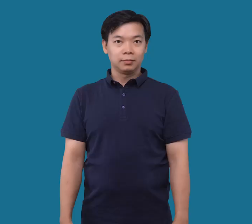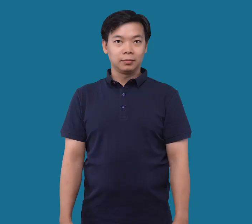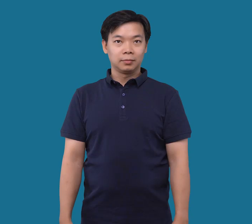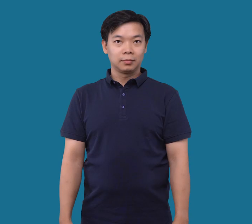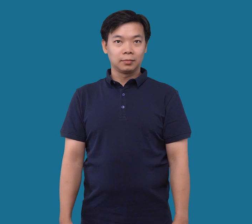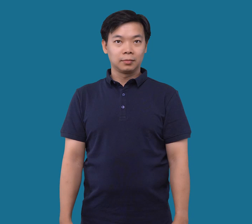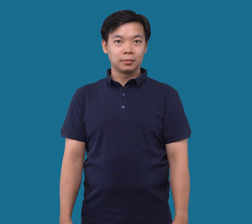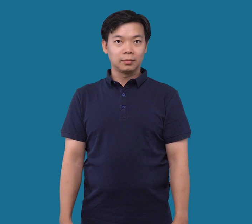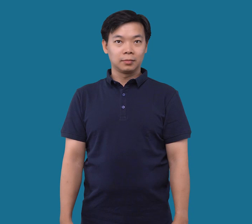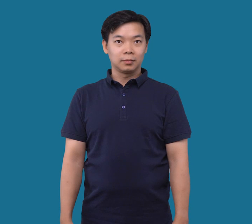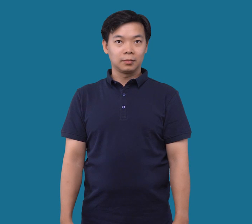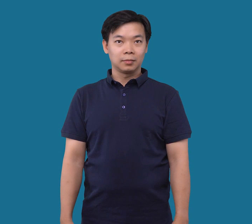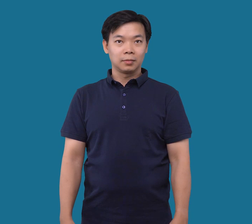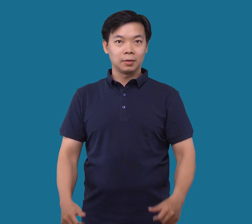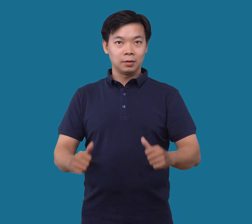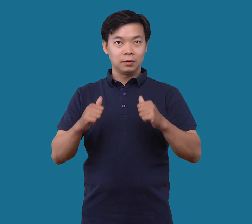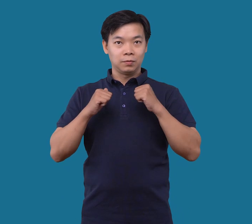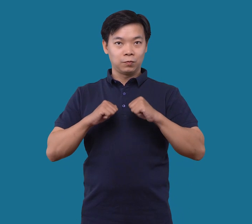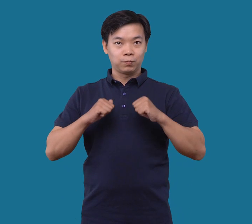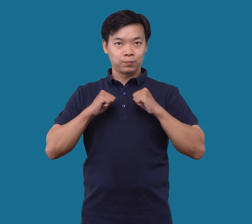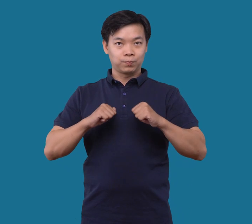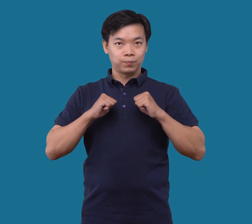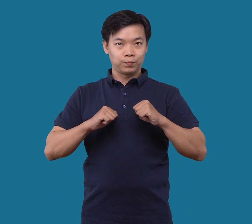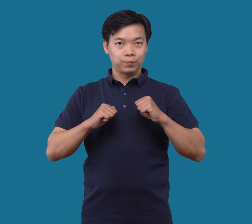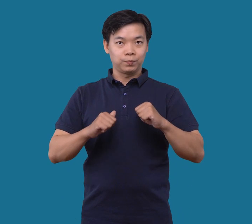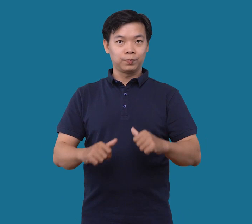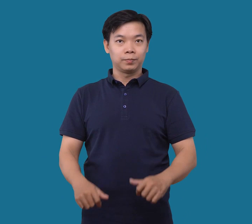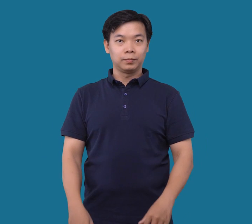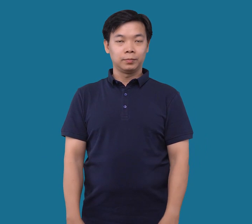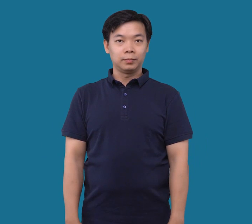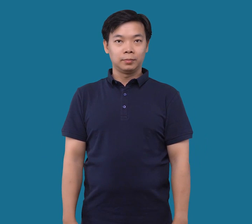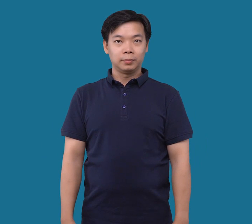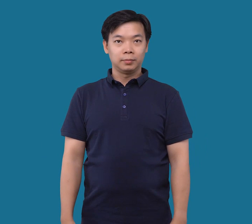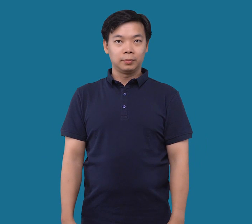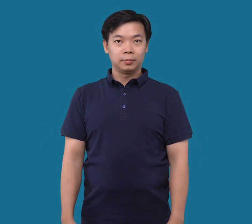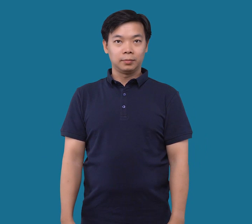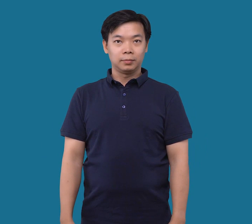đồng phục